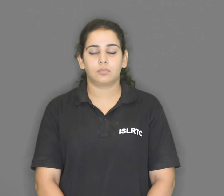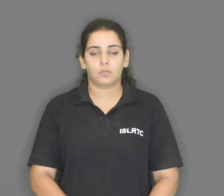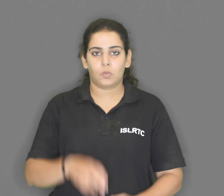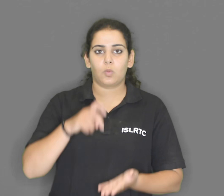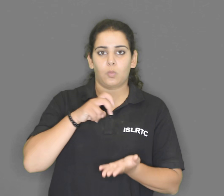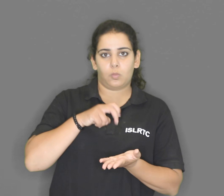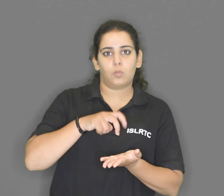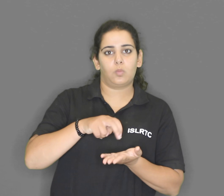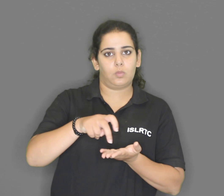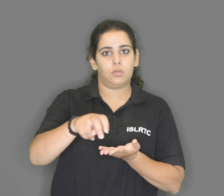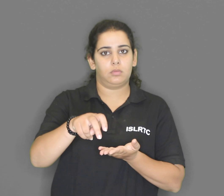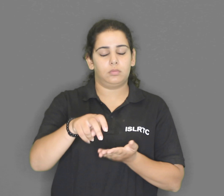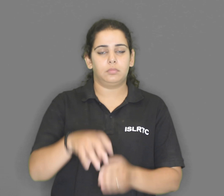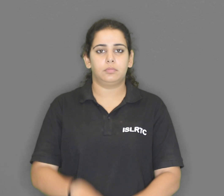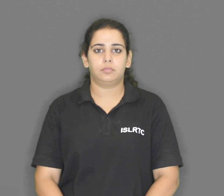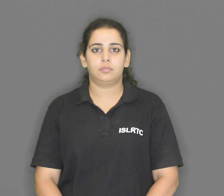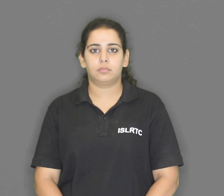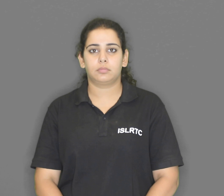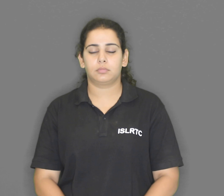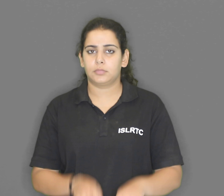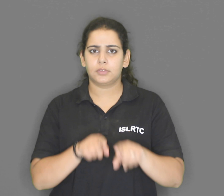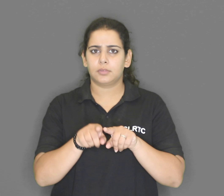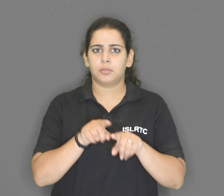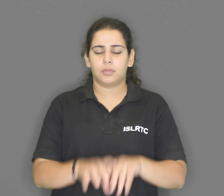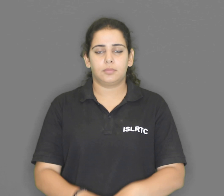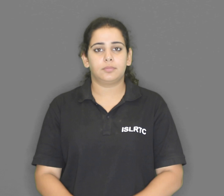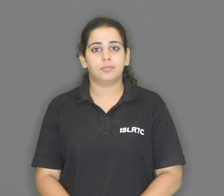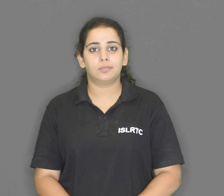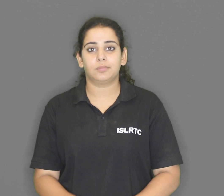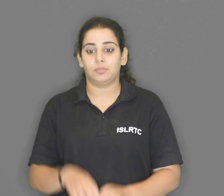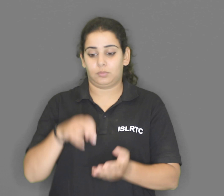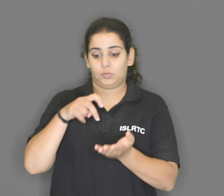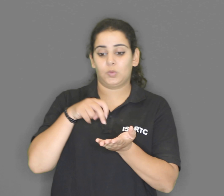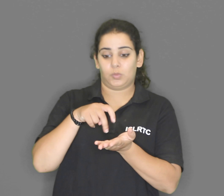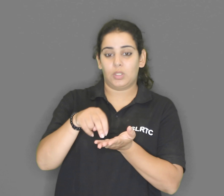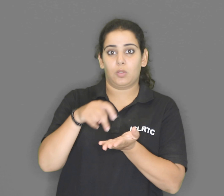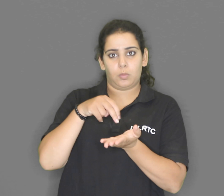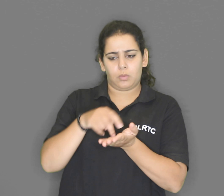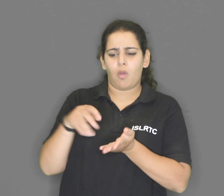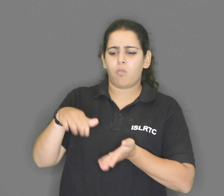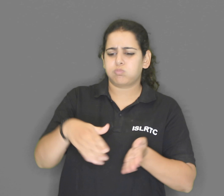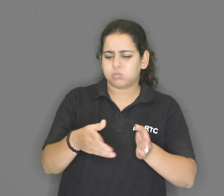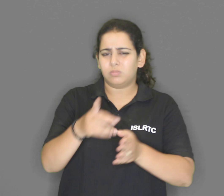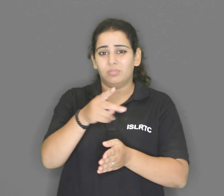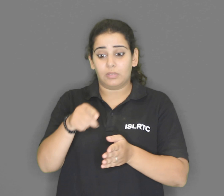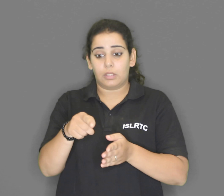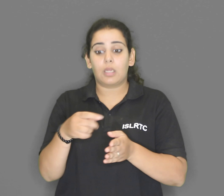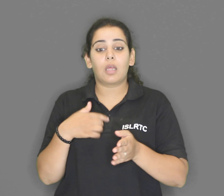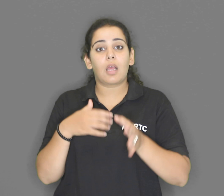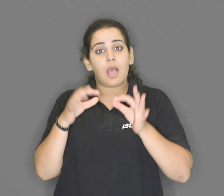Tread walk in a specified way